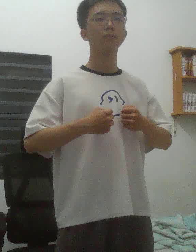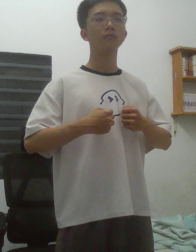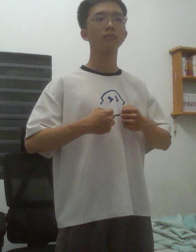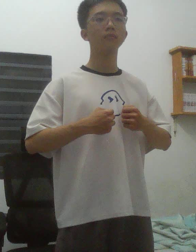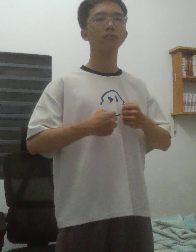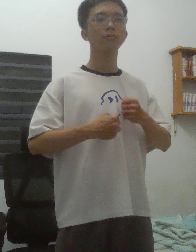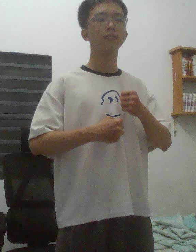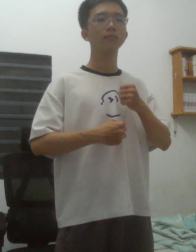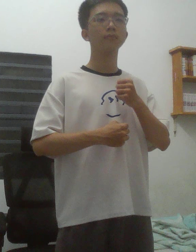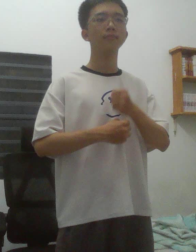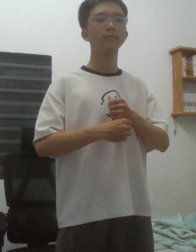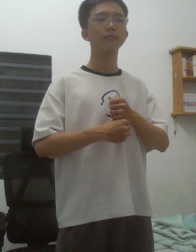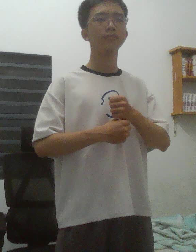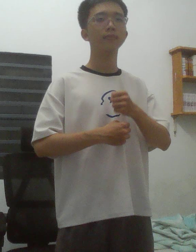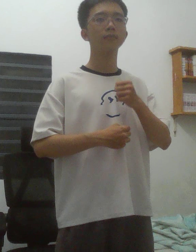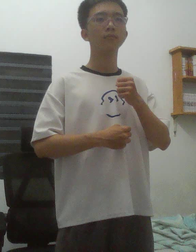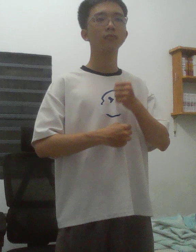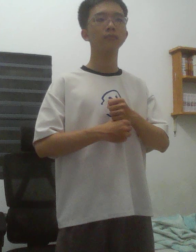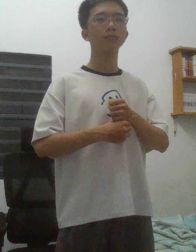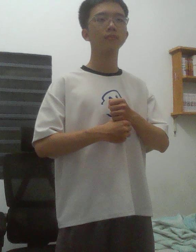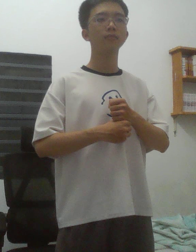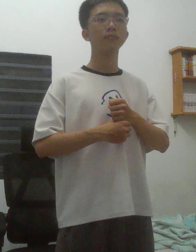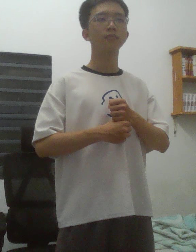cong viec